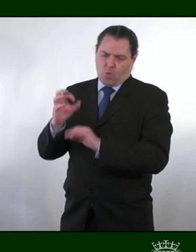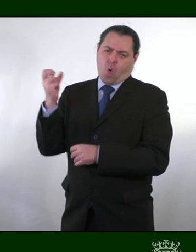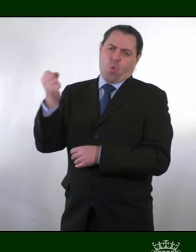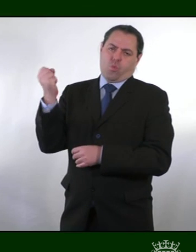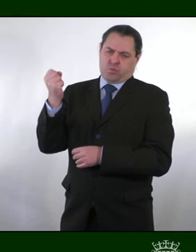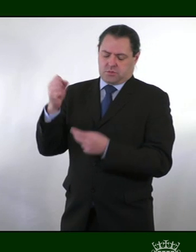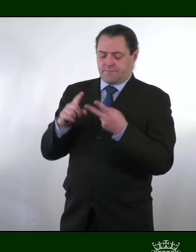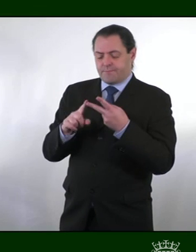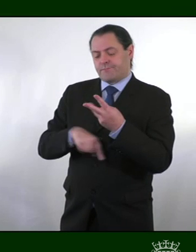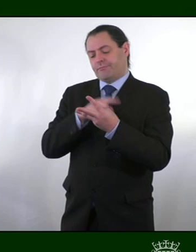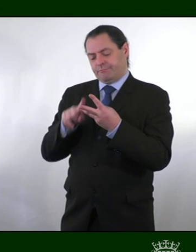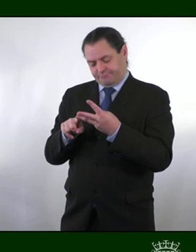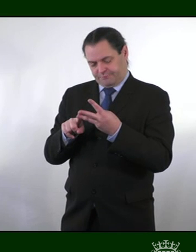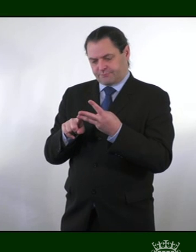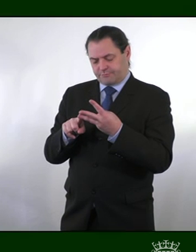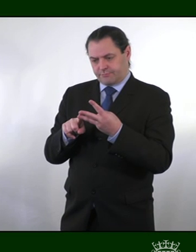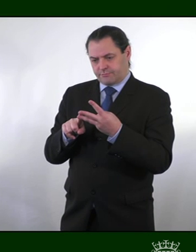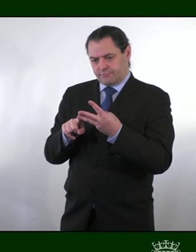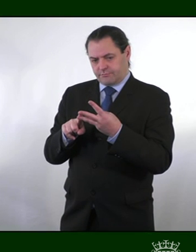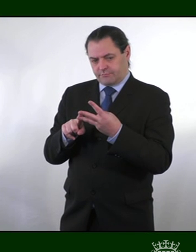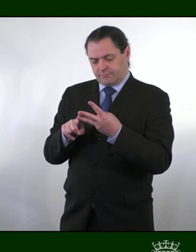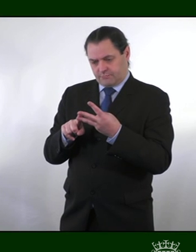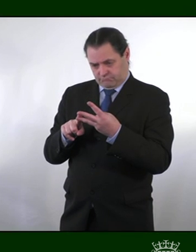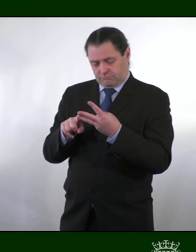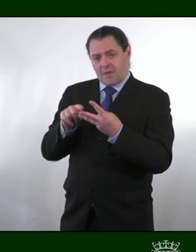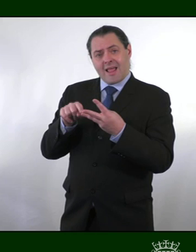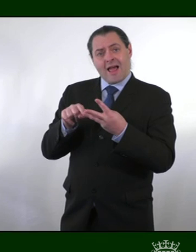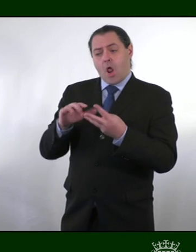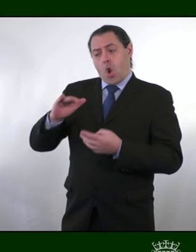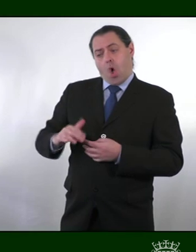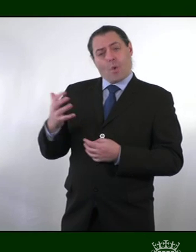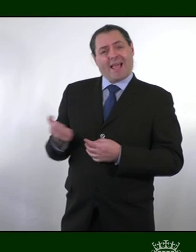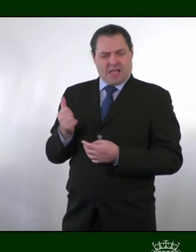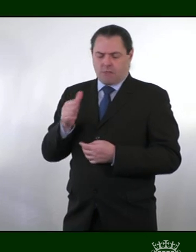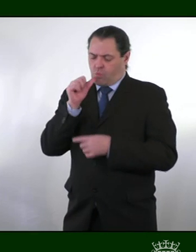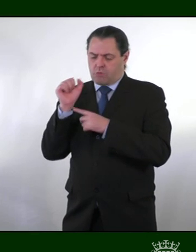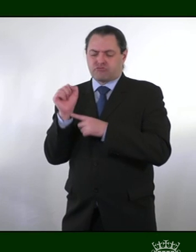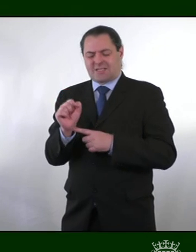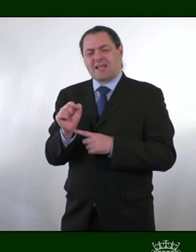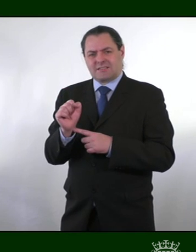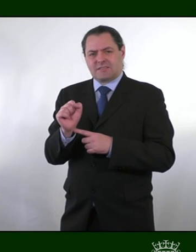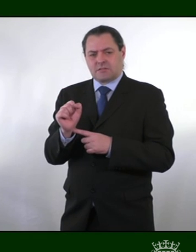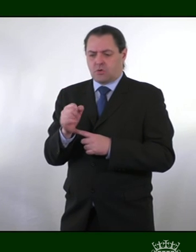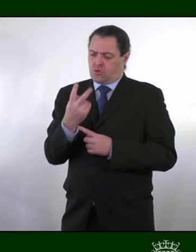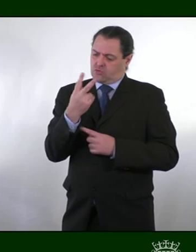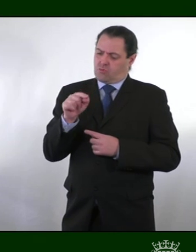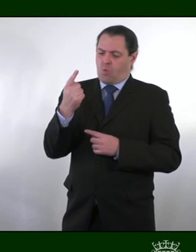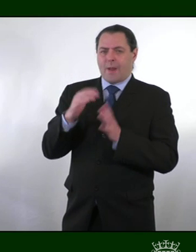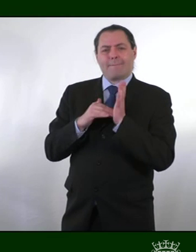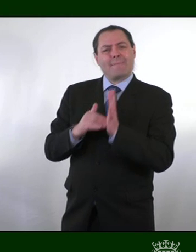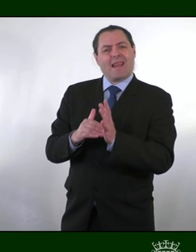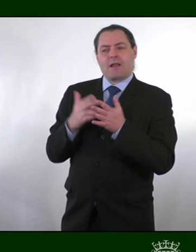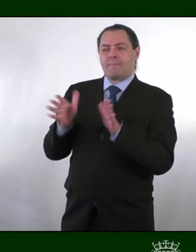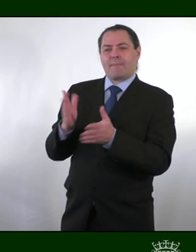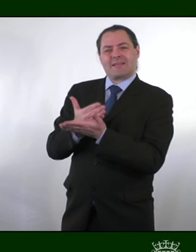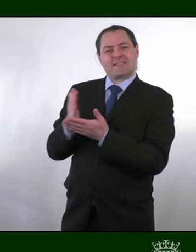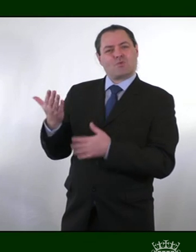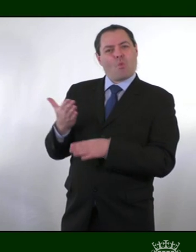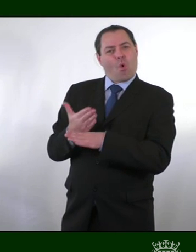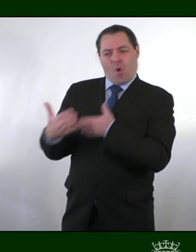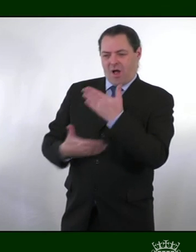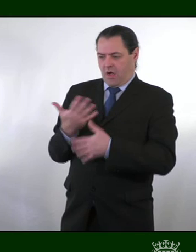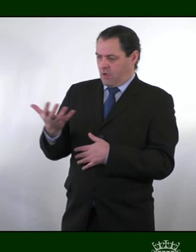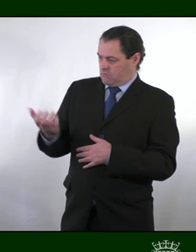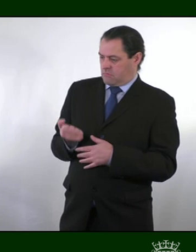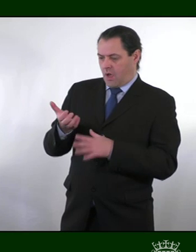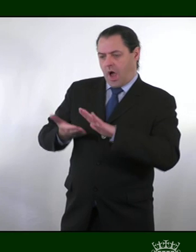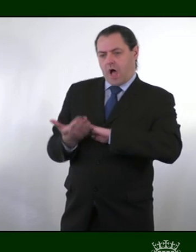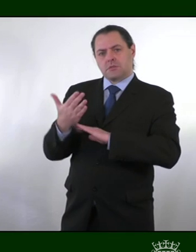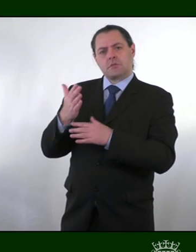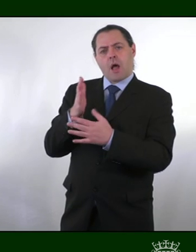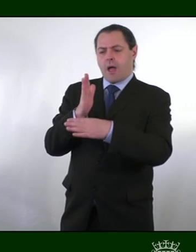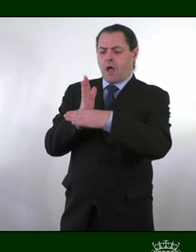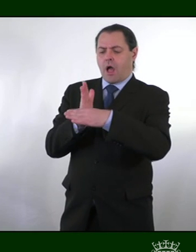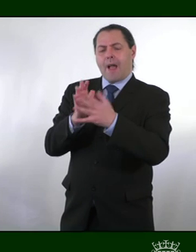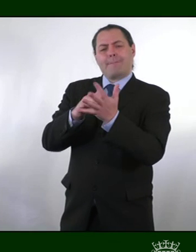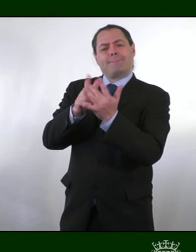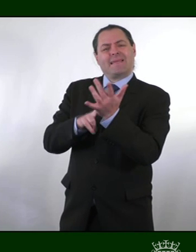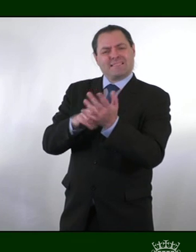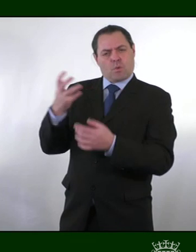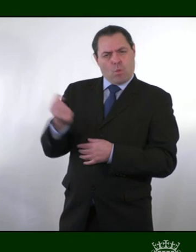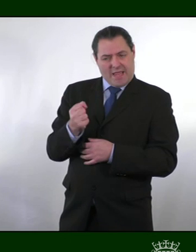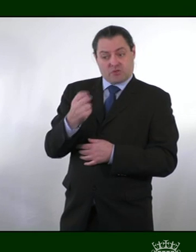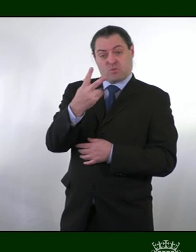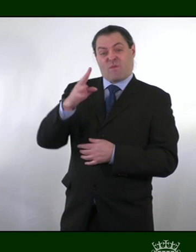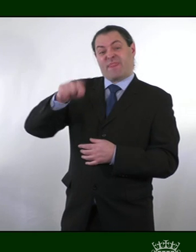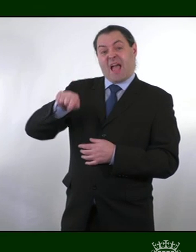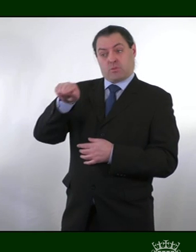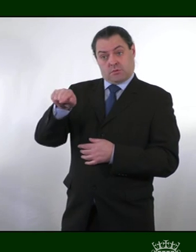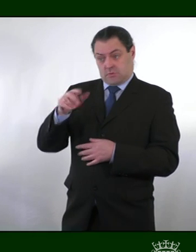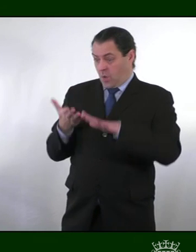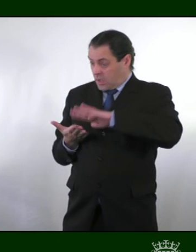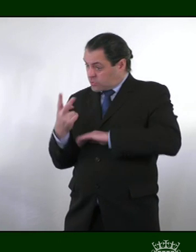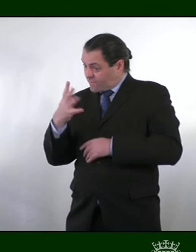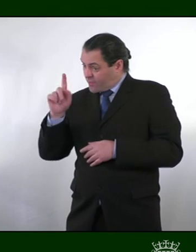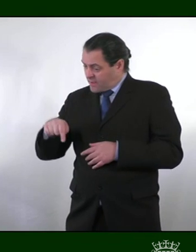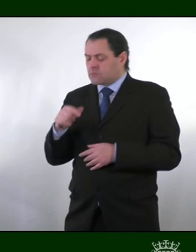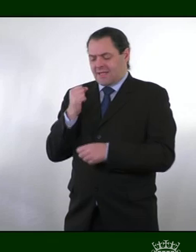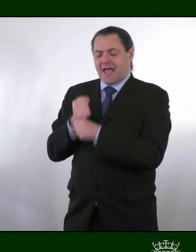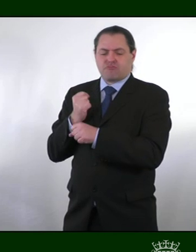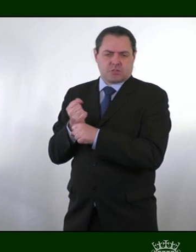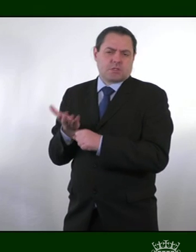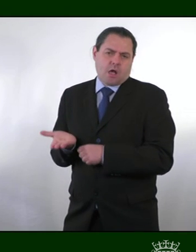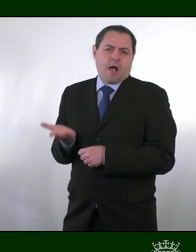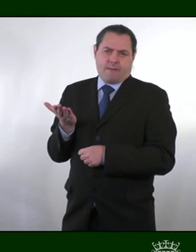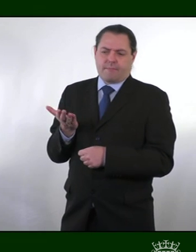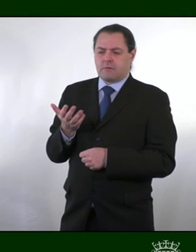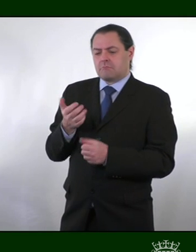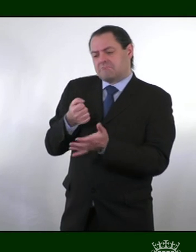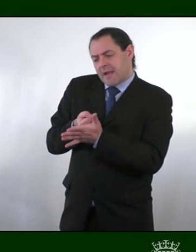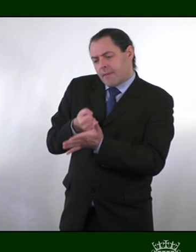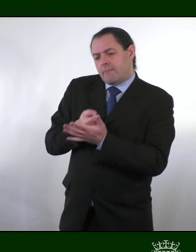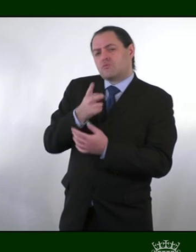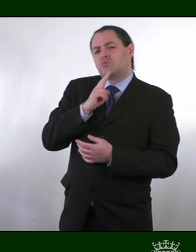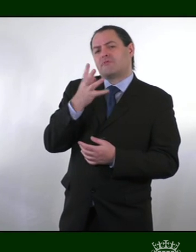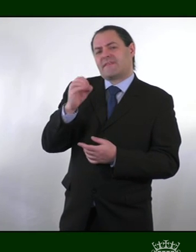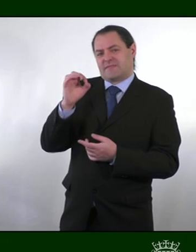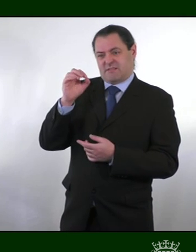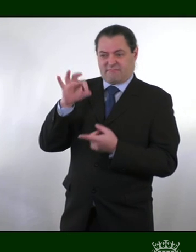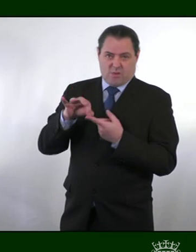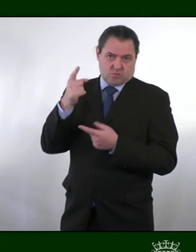But, thirdly, we will protect those on lower incomes; the 2.1 million public sector workers who earn below the median wage of £24,000 will be guaranteed a pay rise of at least £250.